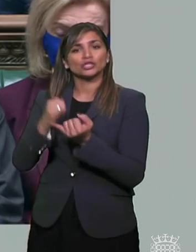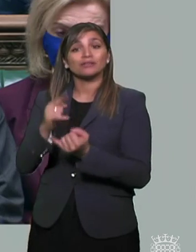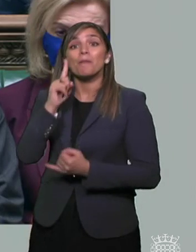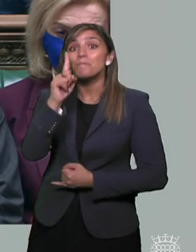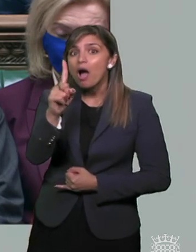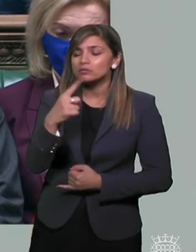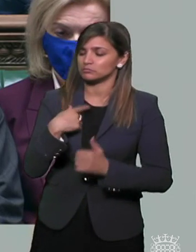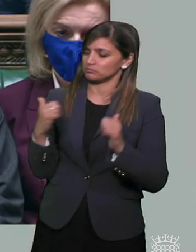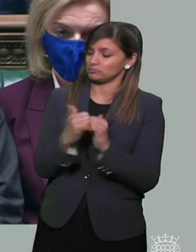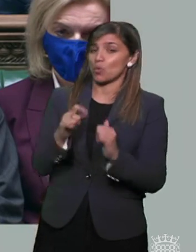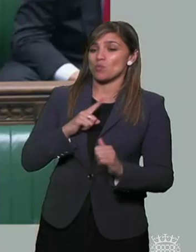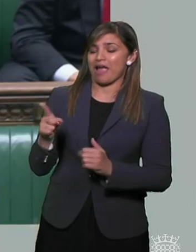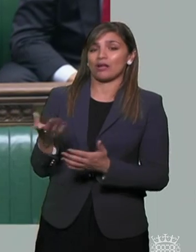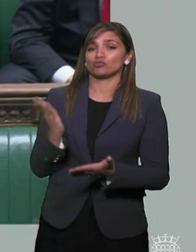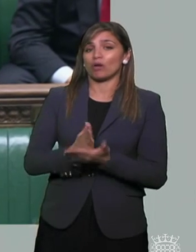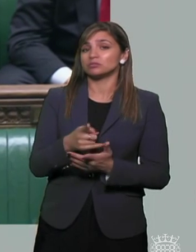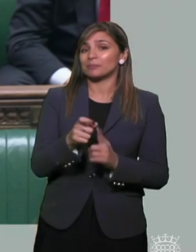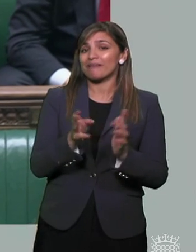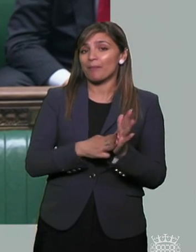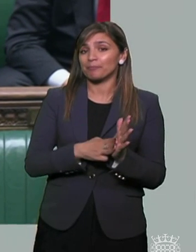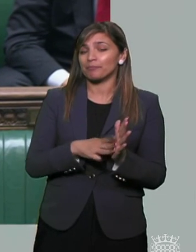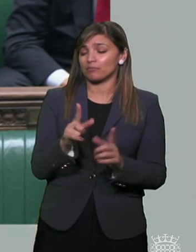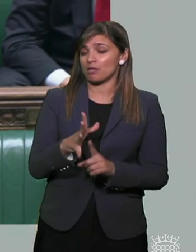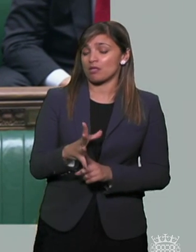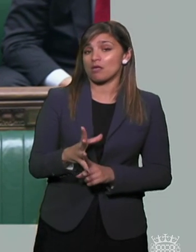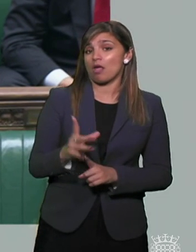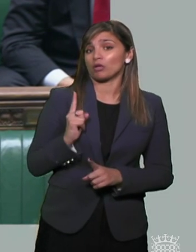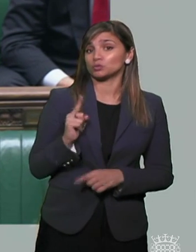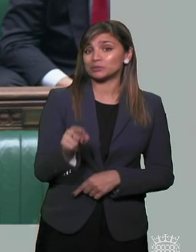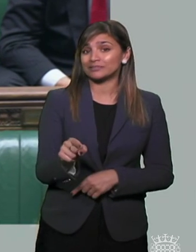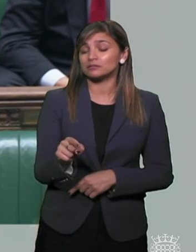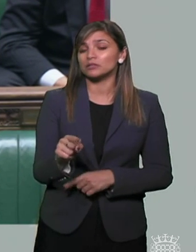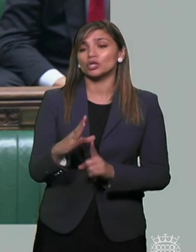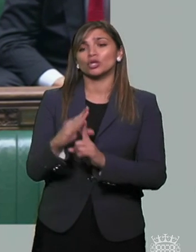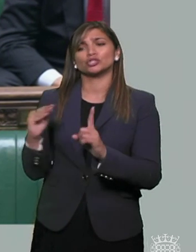Last week, the Conservative right honourable Member for Forest of Dean asked: